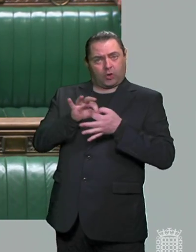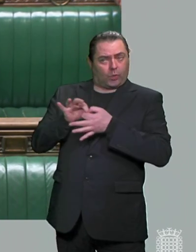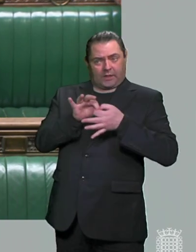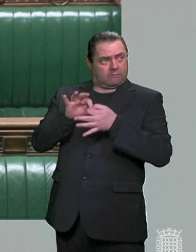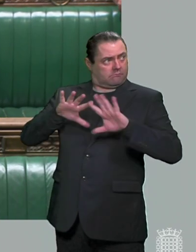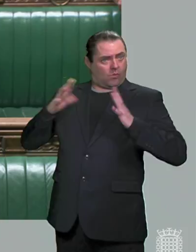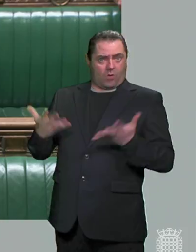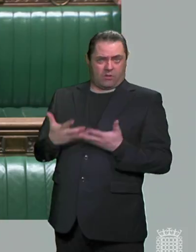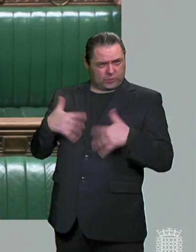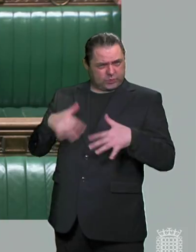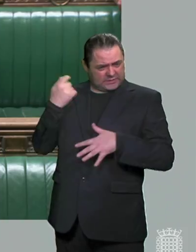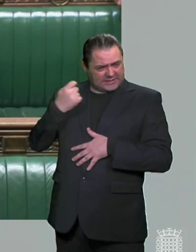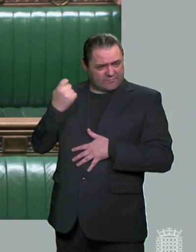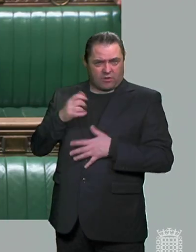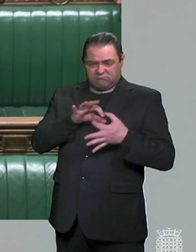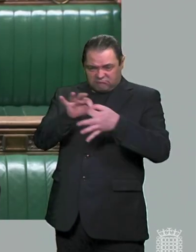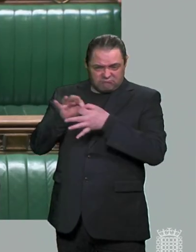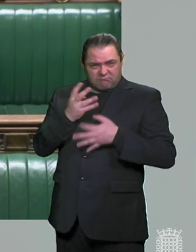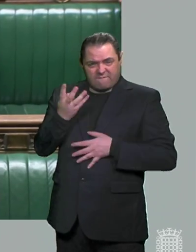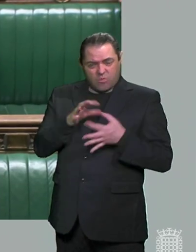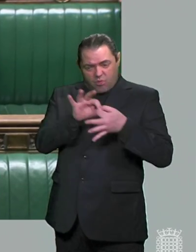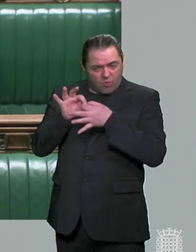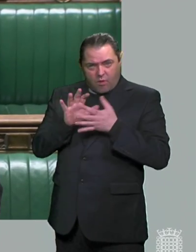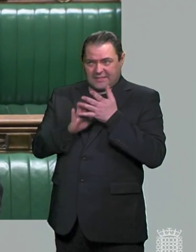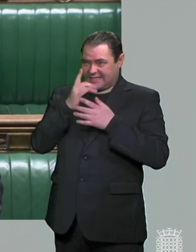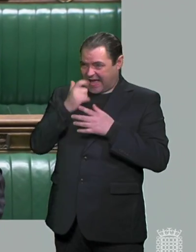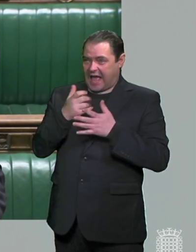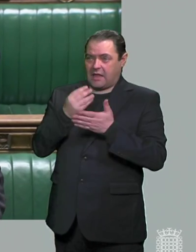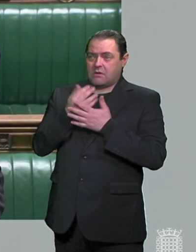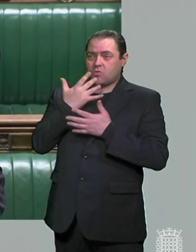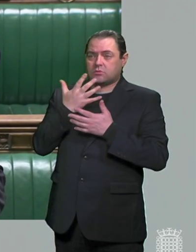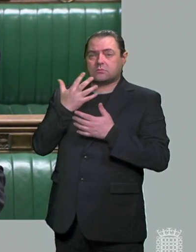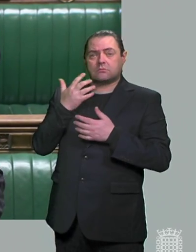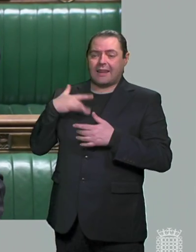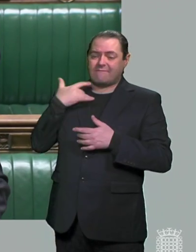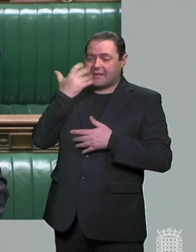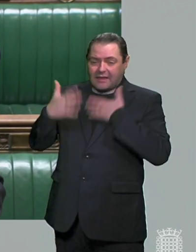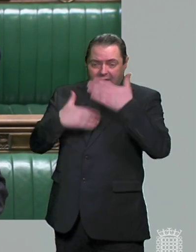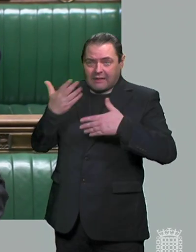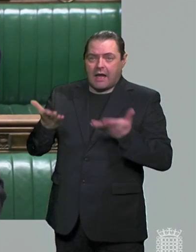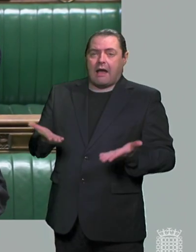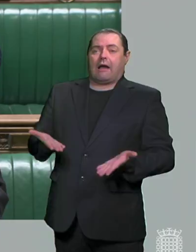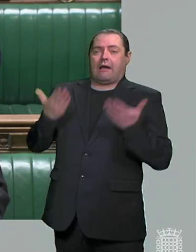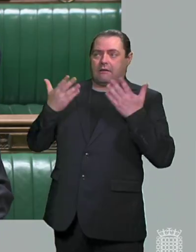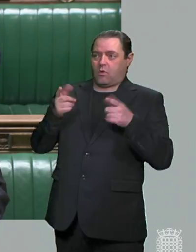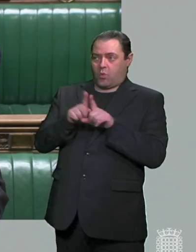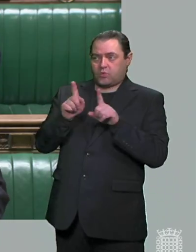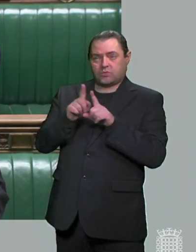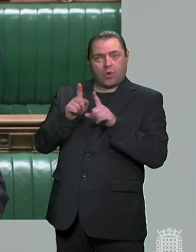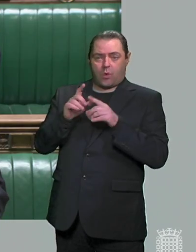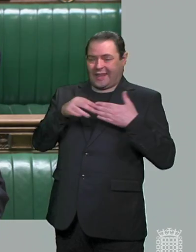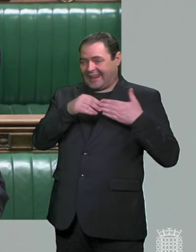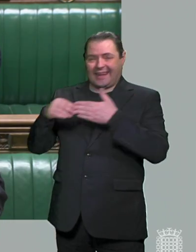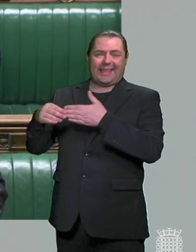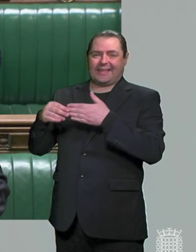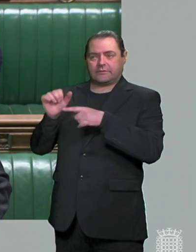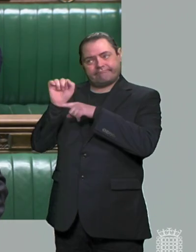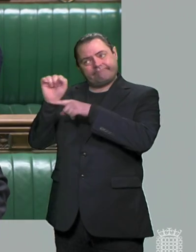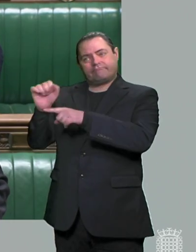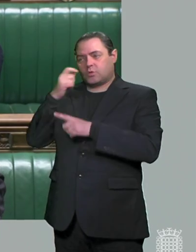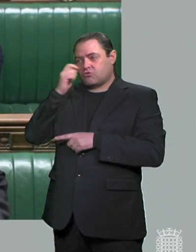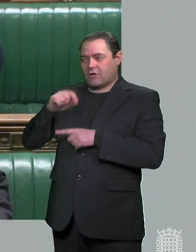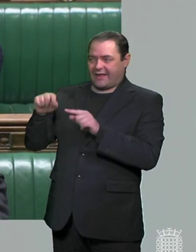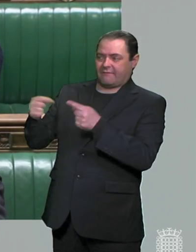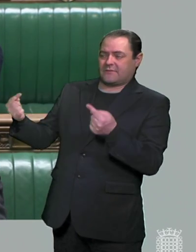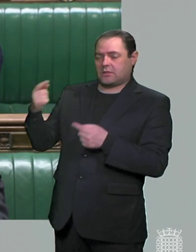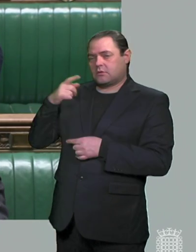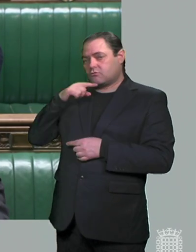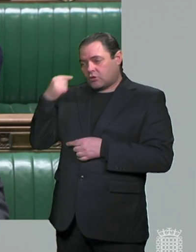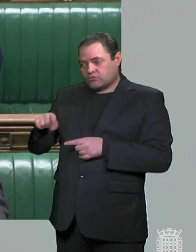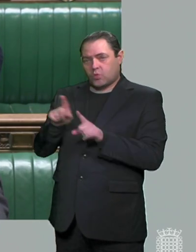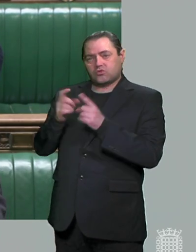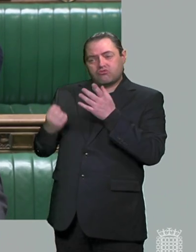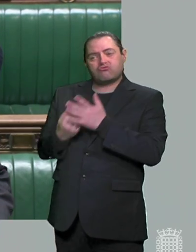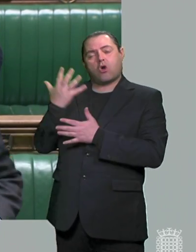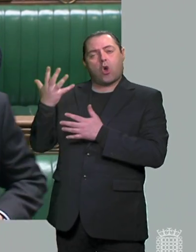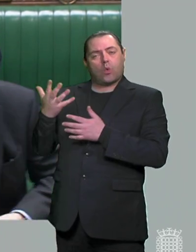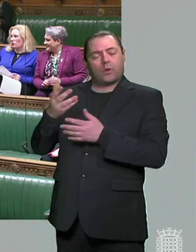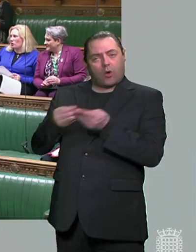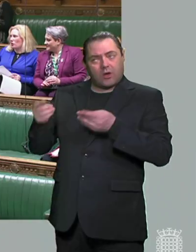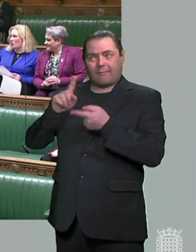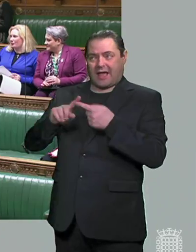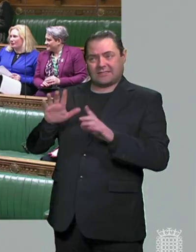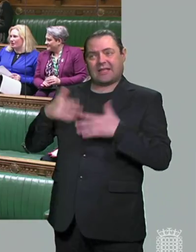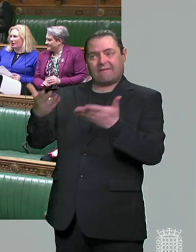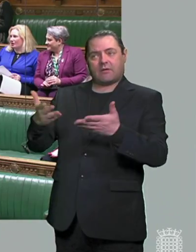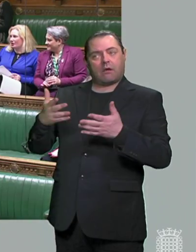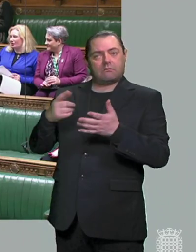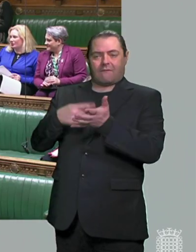Our collective strength means that we are better able to tackle big problems such as the cost of living, lead the international response against Russia’s invasion of Ukraine, grow our economy and deliver freeports in Scotland.